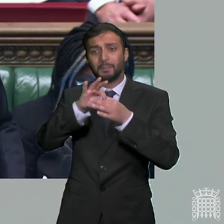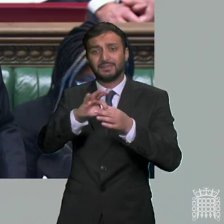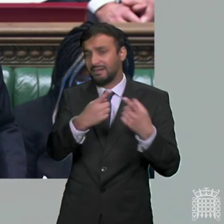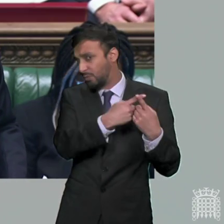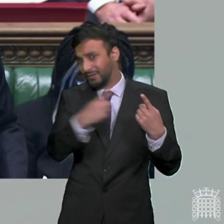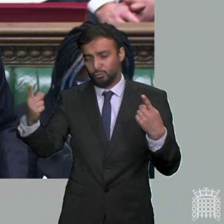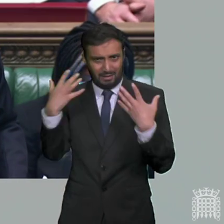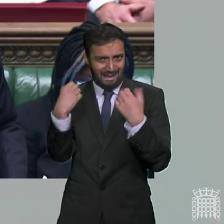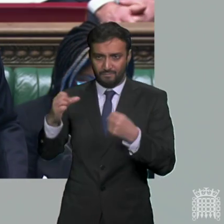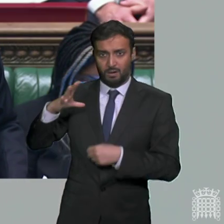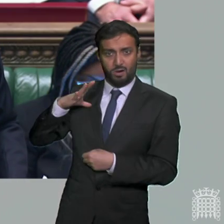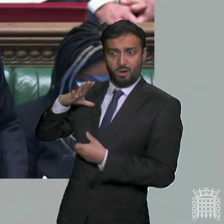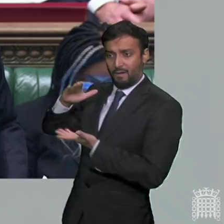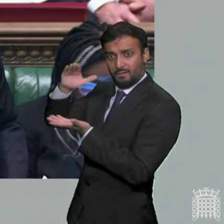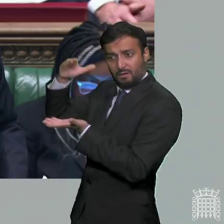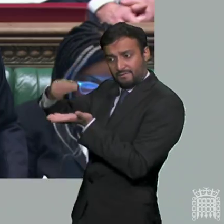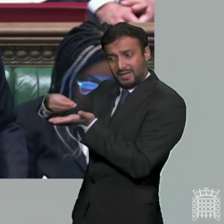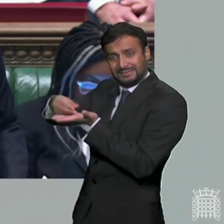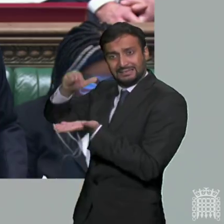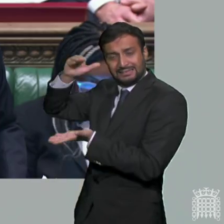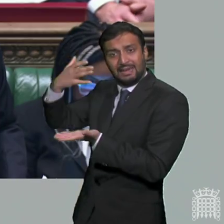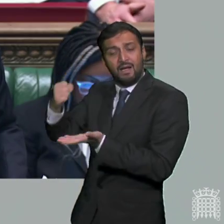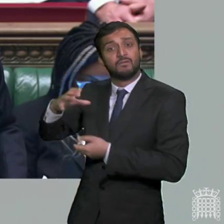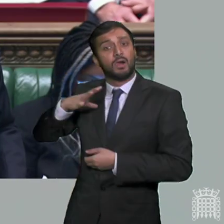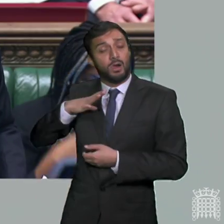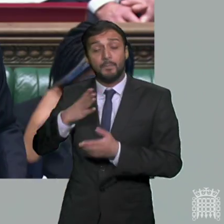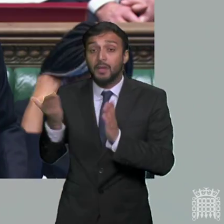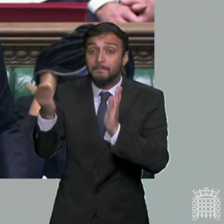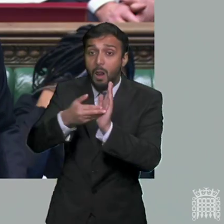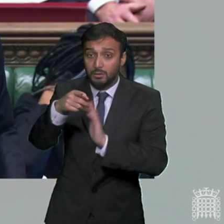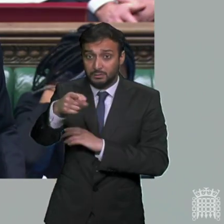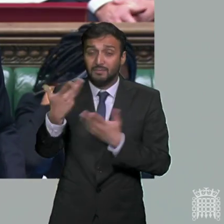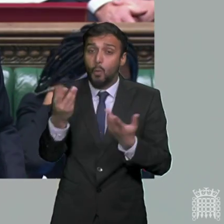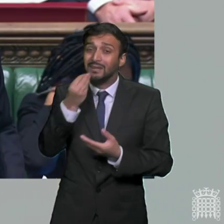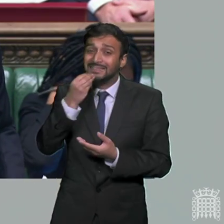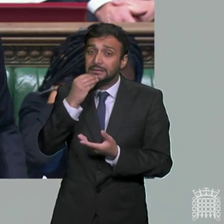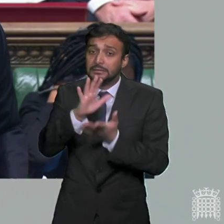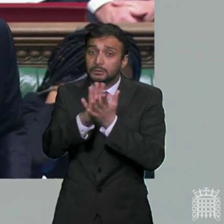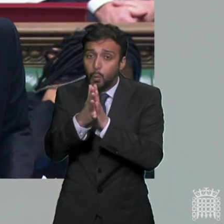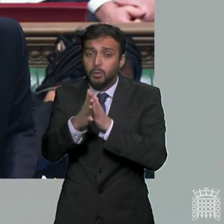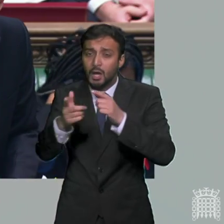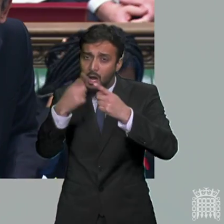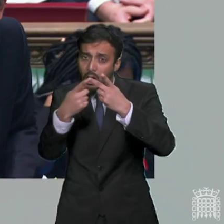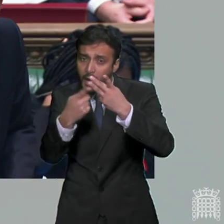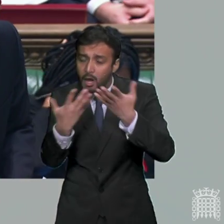In addition, we are increasing the support that we give to those with eating disorders, because the honourable Lady is right: mental health does affect young people.